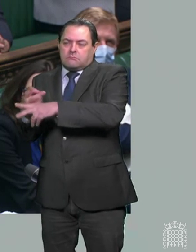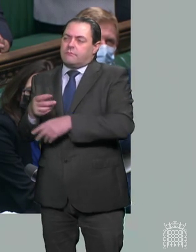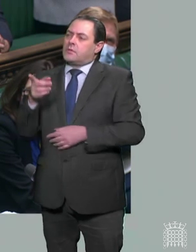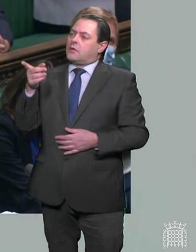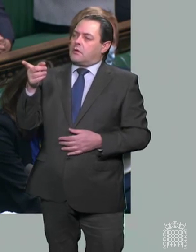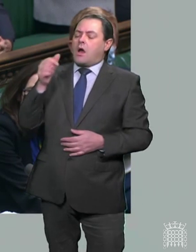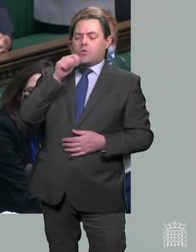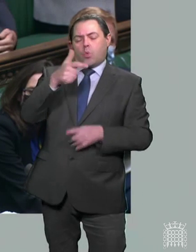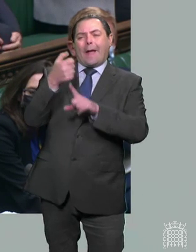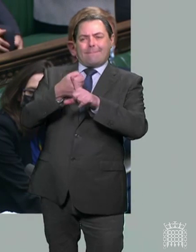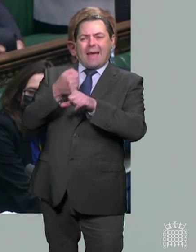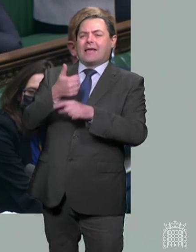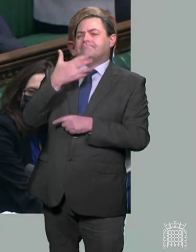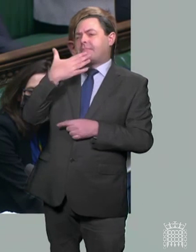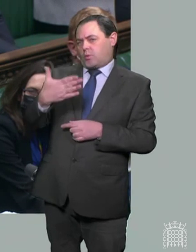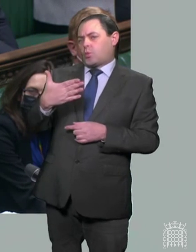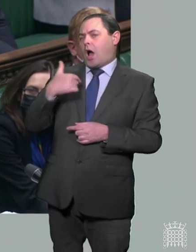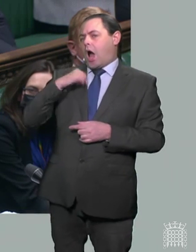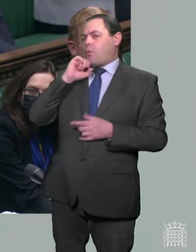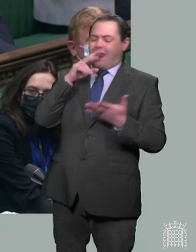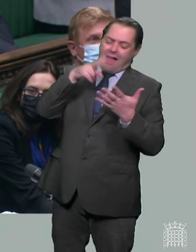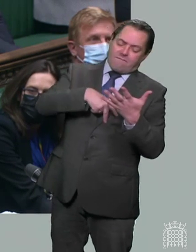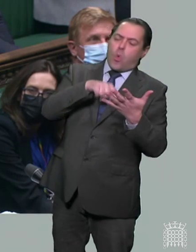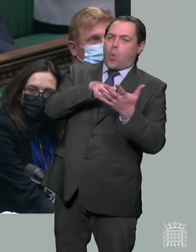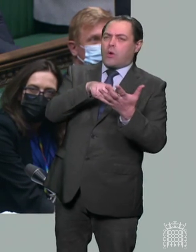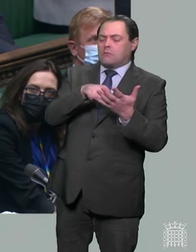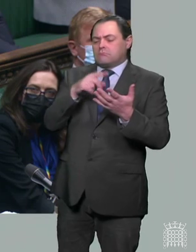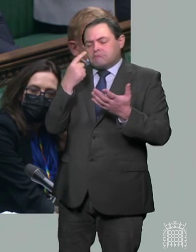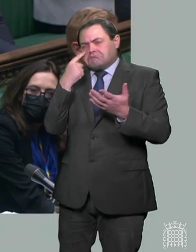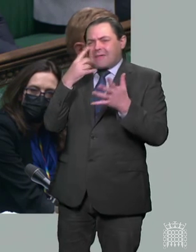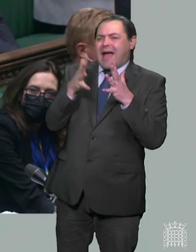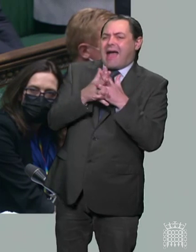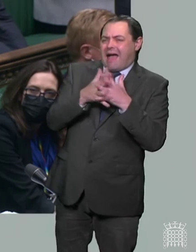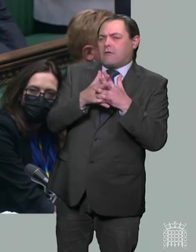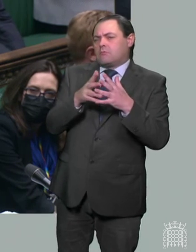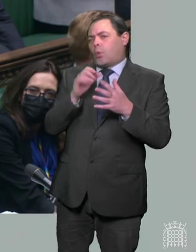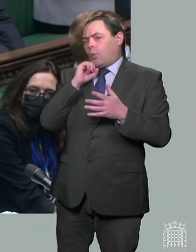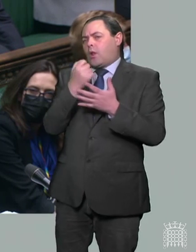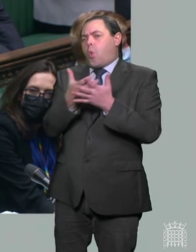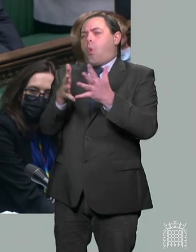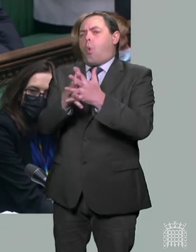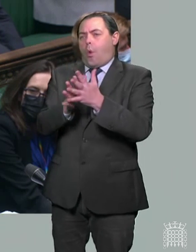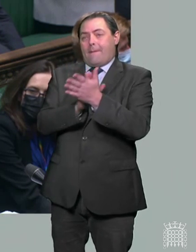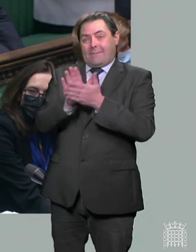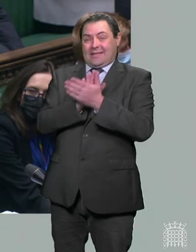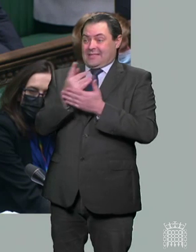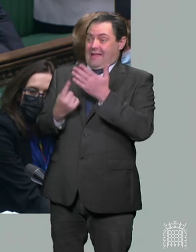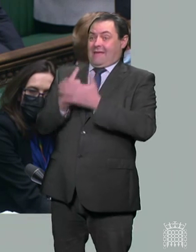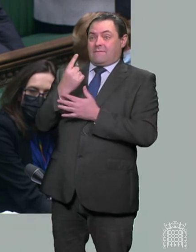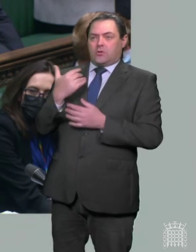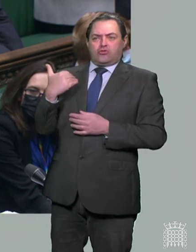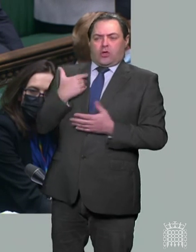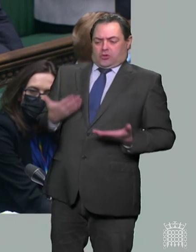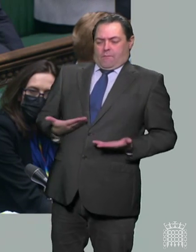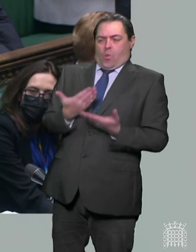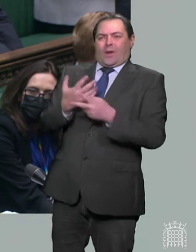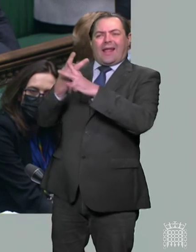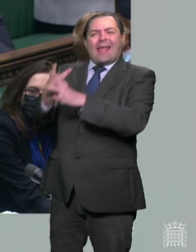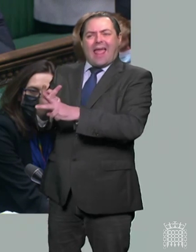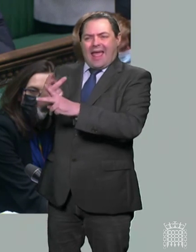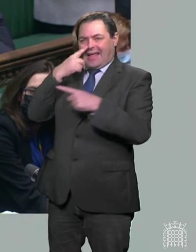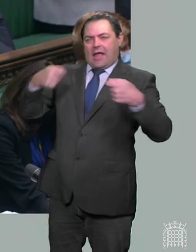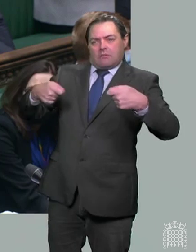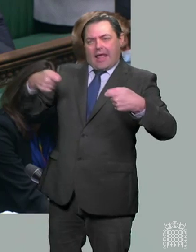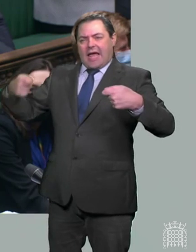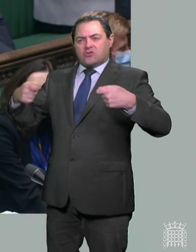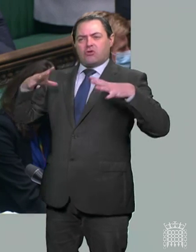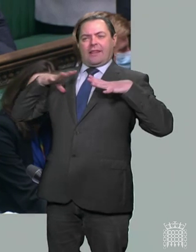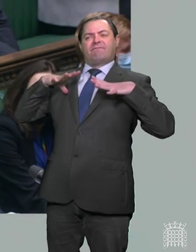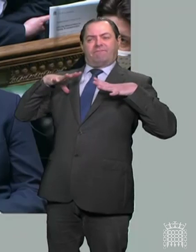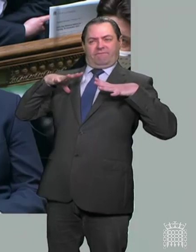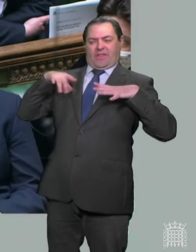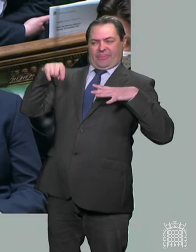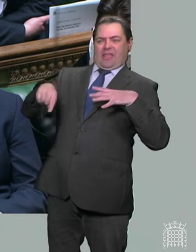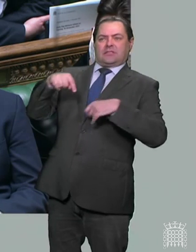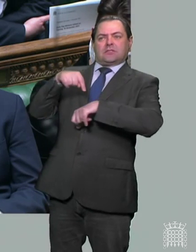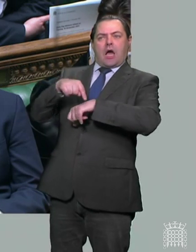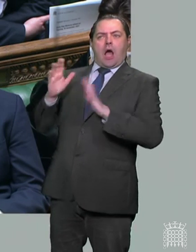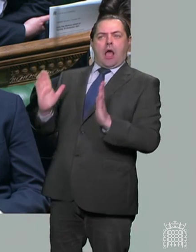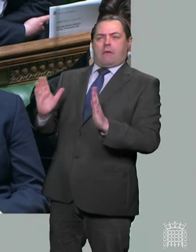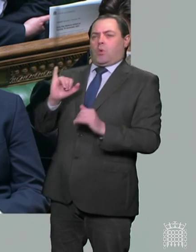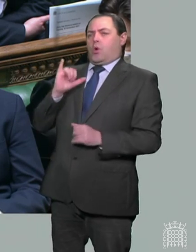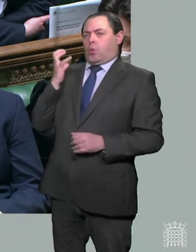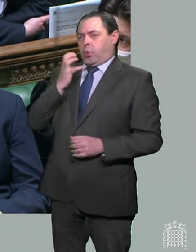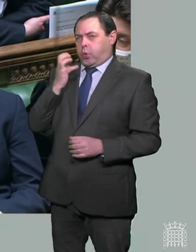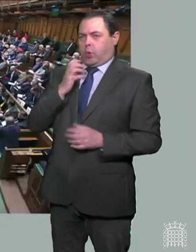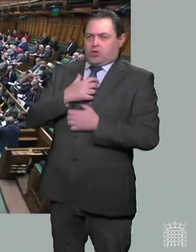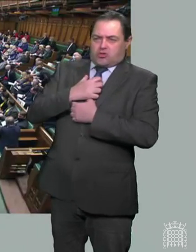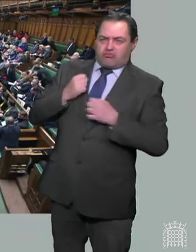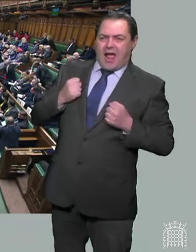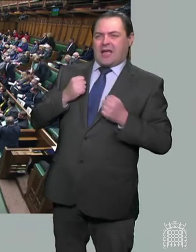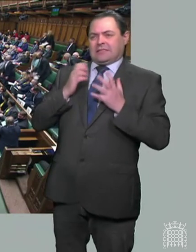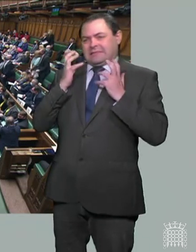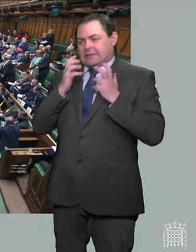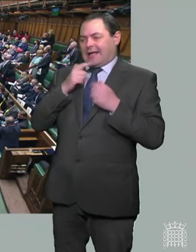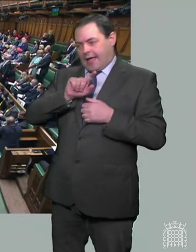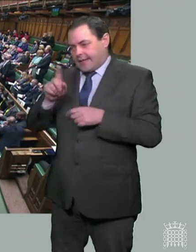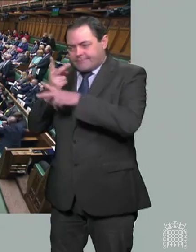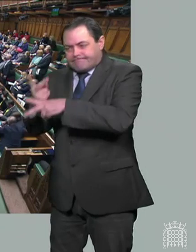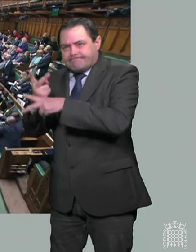One way or another—I will get back to him on the exact way—we will legislate to allow parents of children in neonatal care to take extended leave, giving them more time during the most vulnerable and stressful days of their lives.